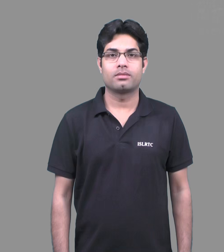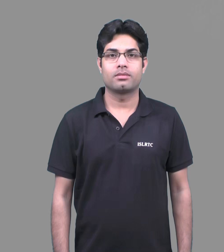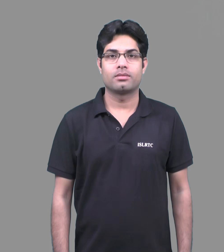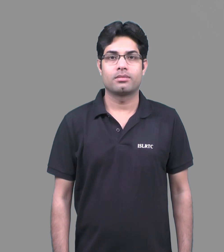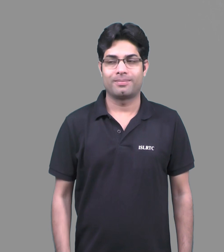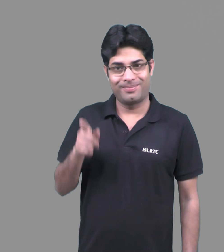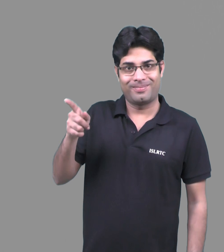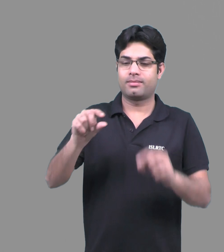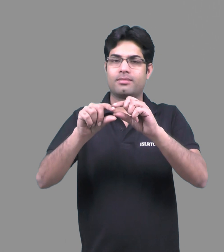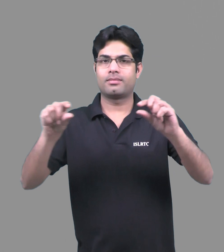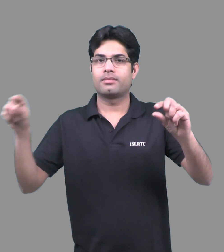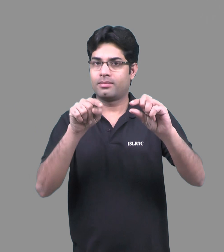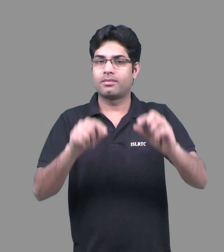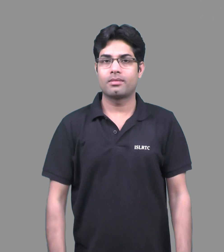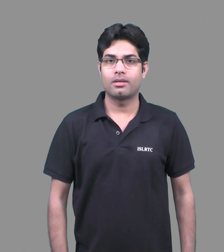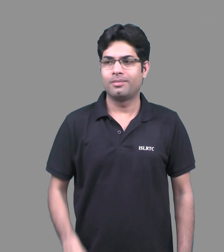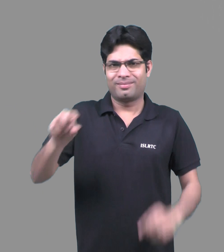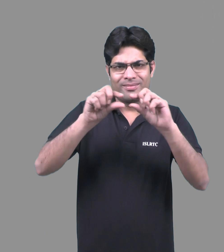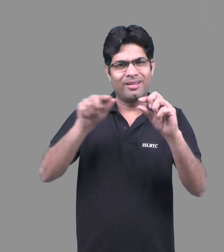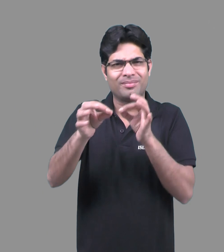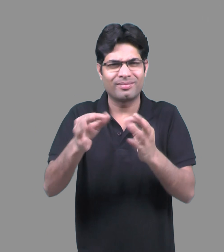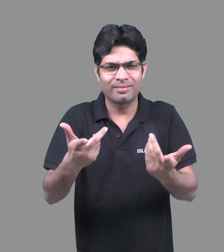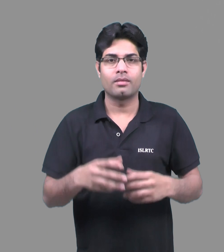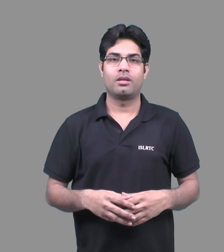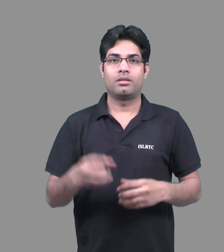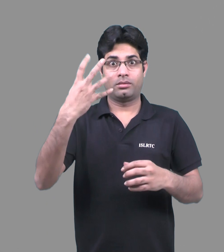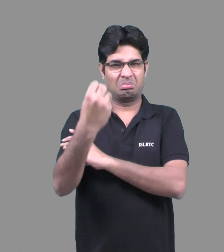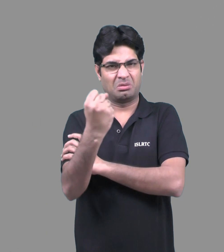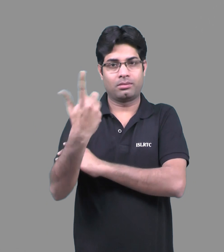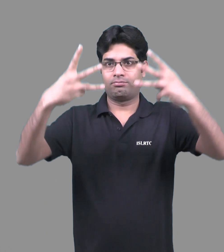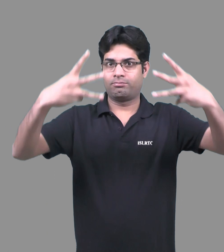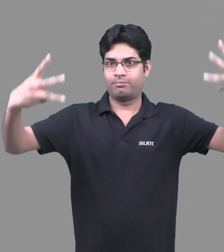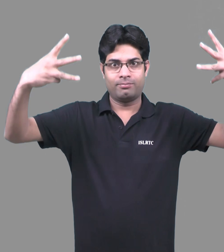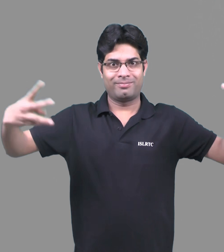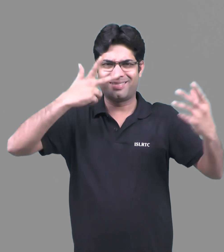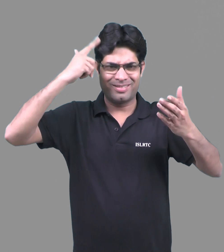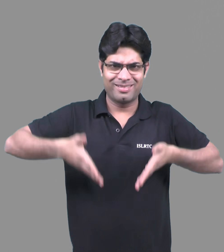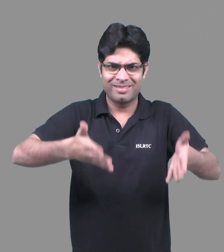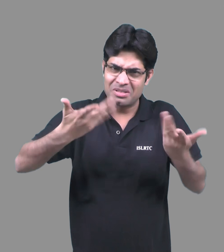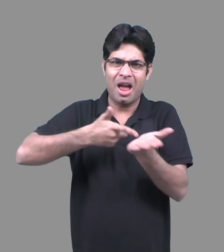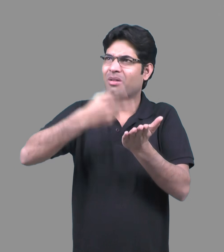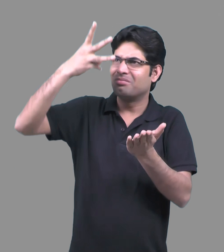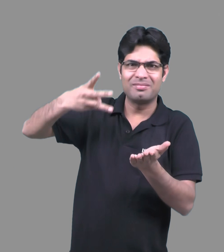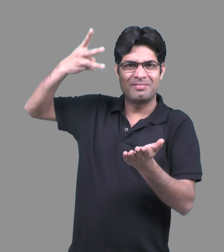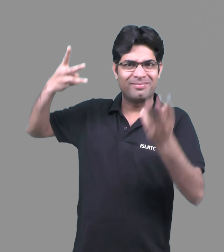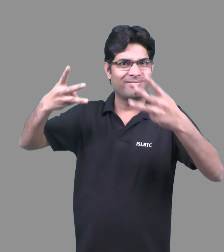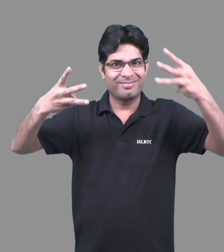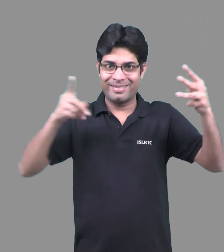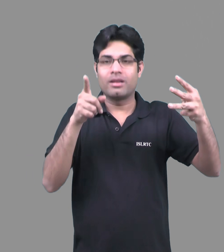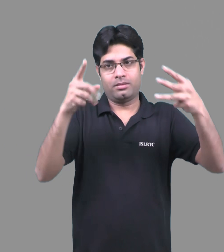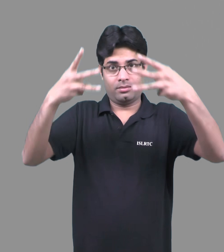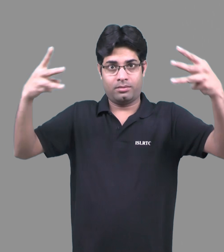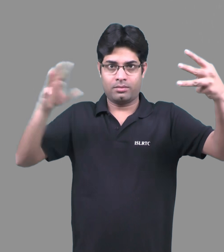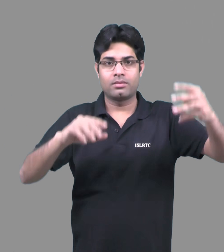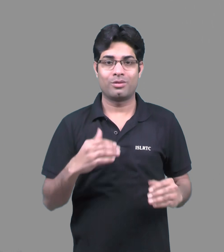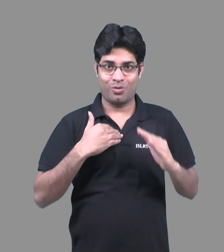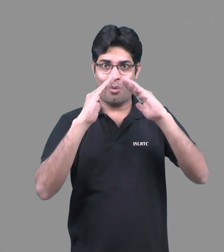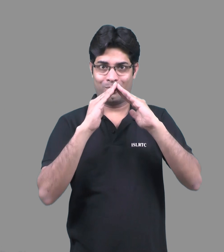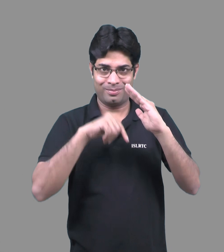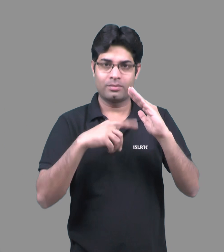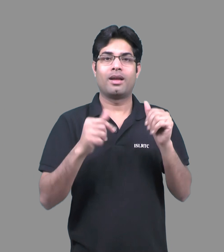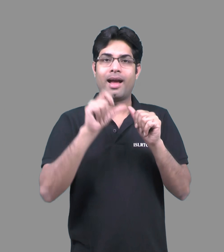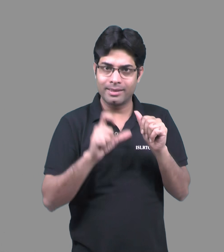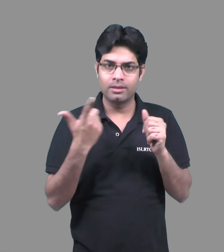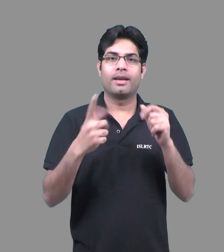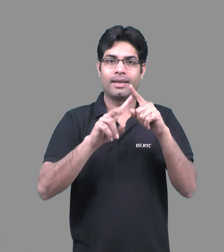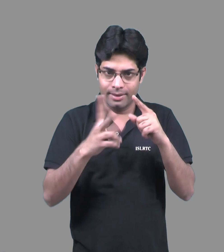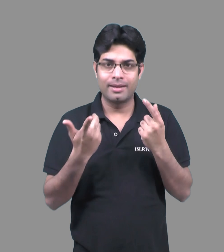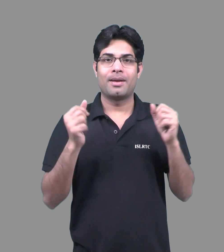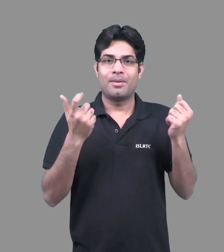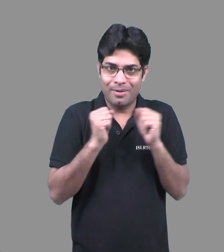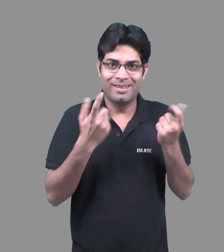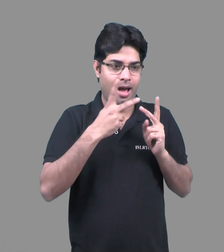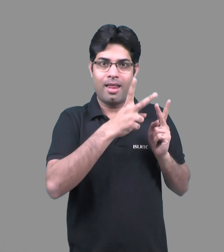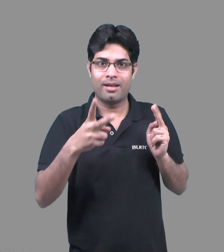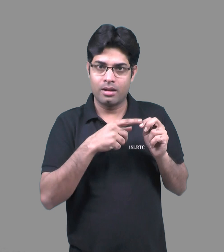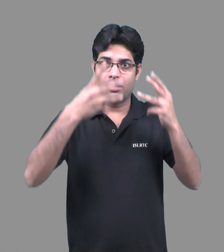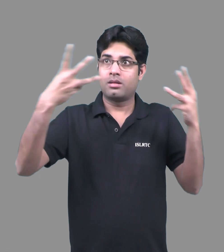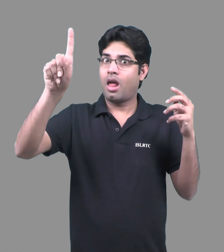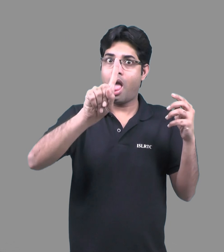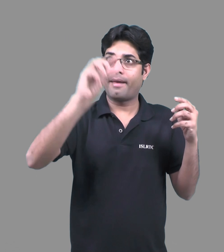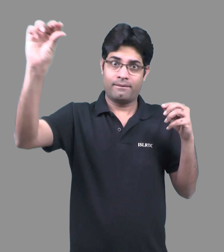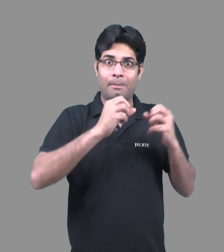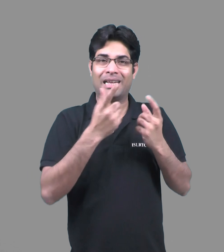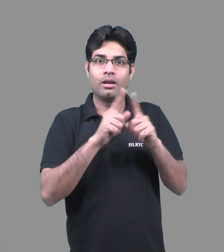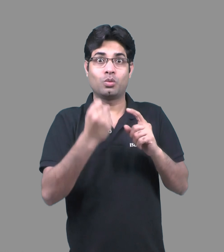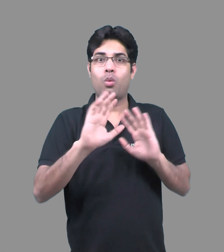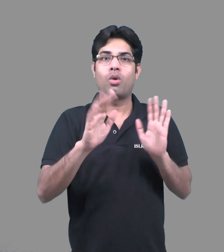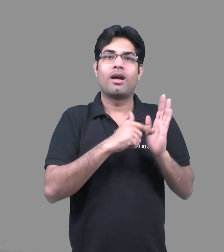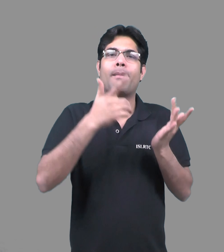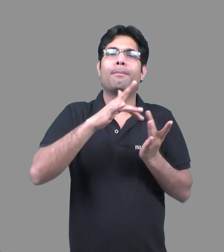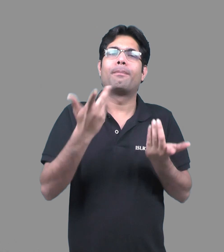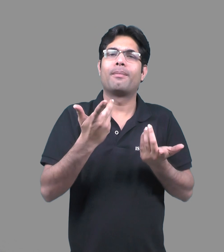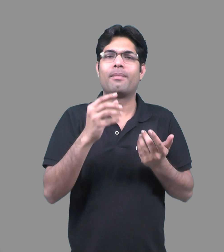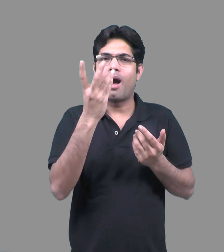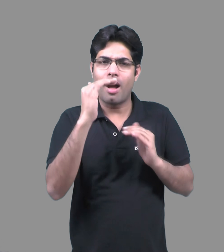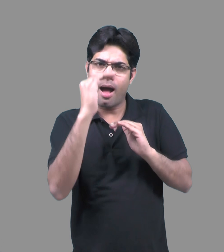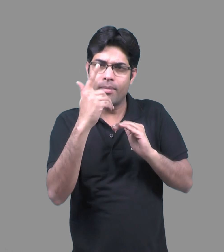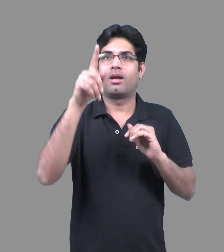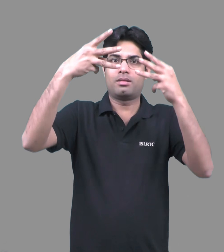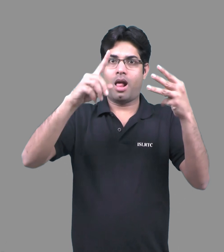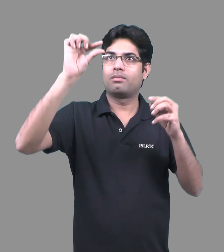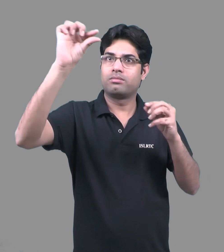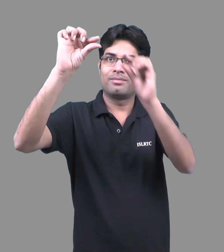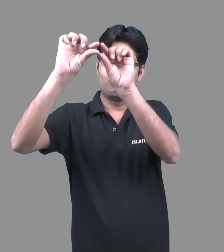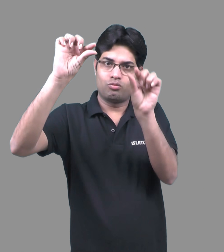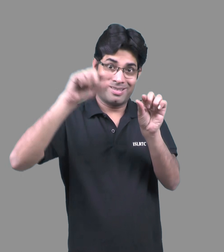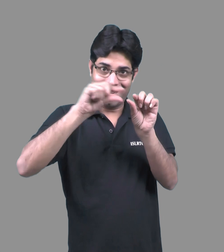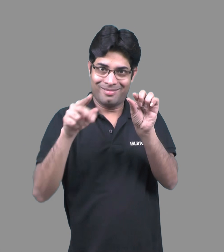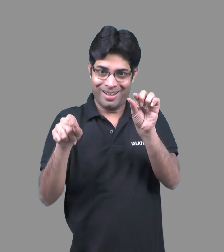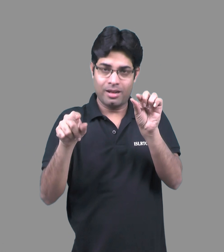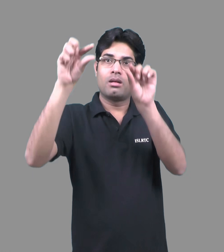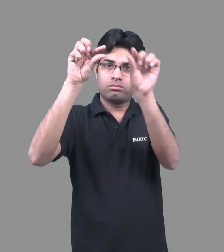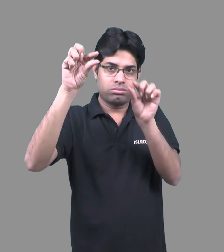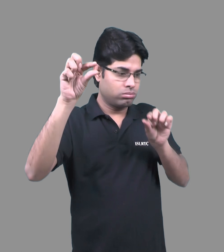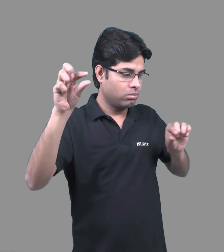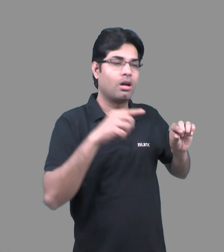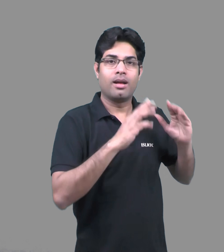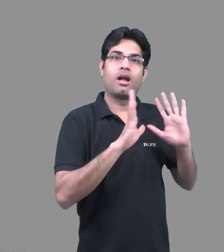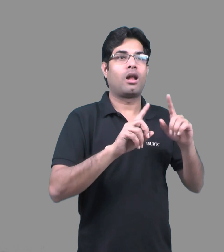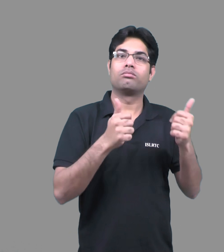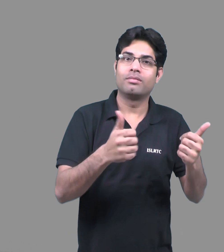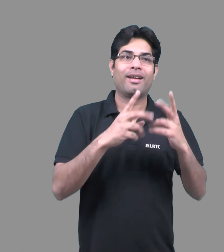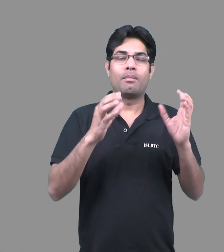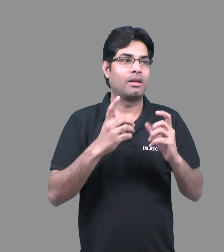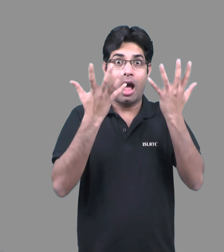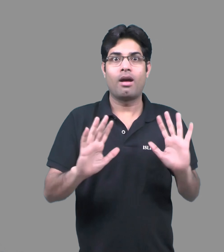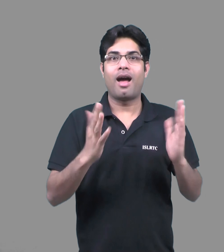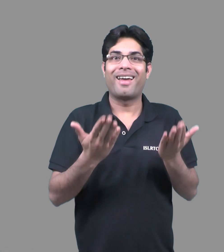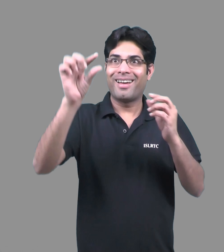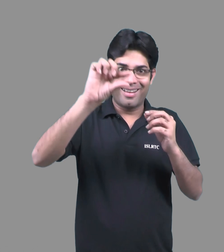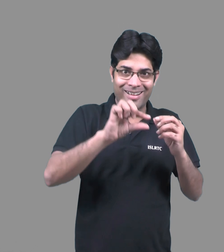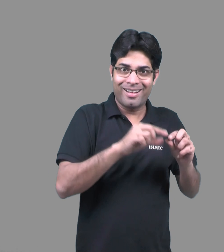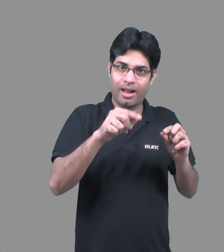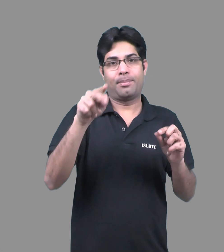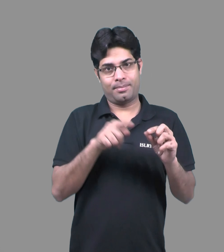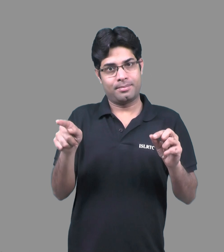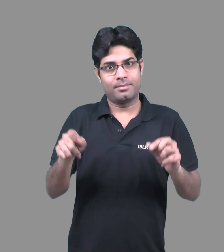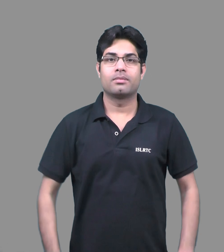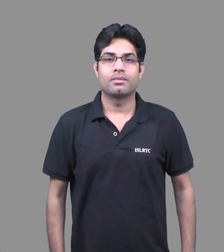Single Phase